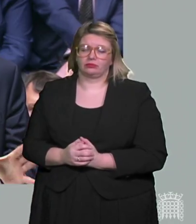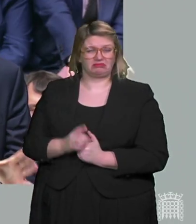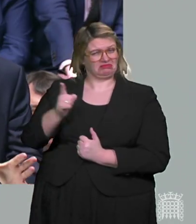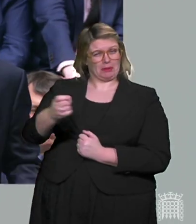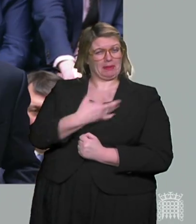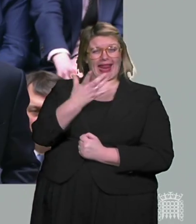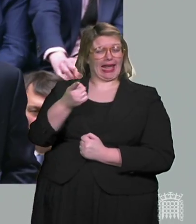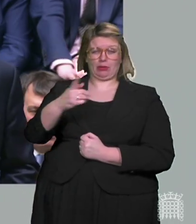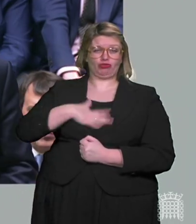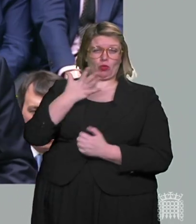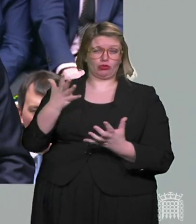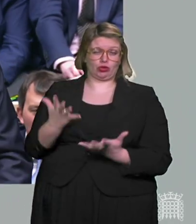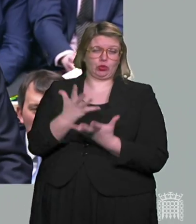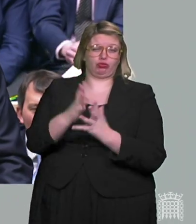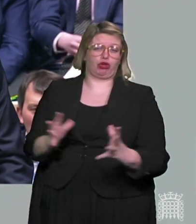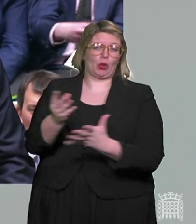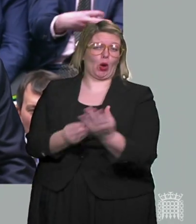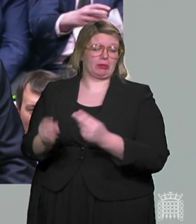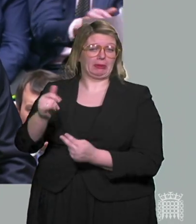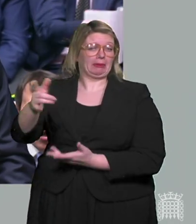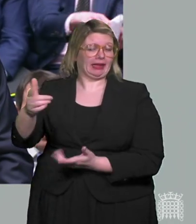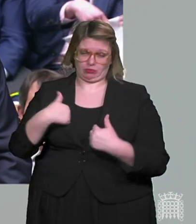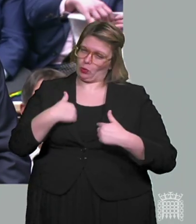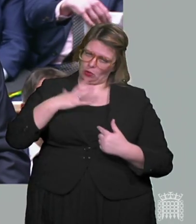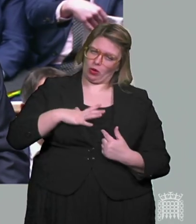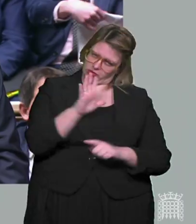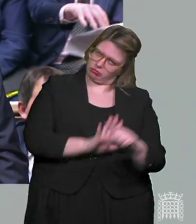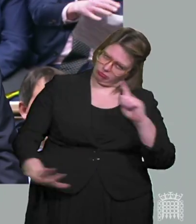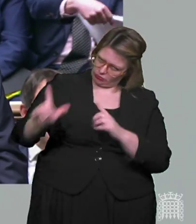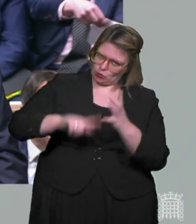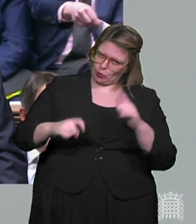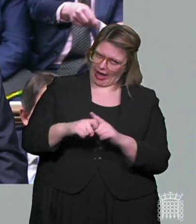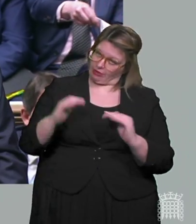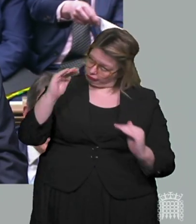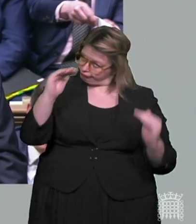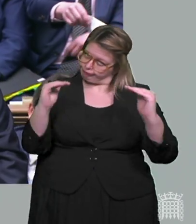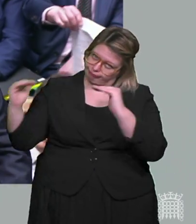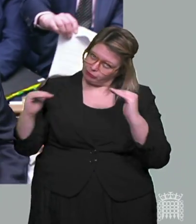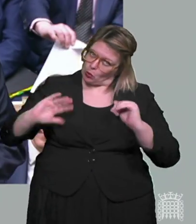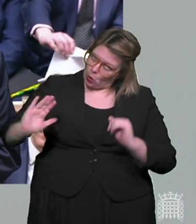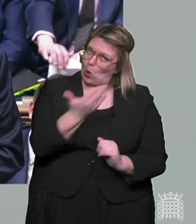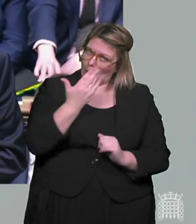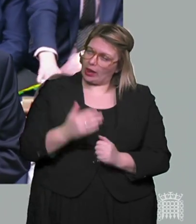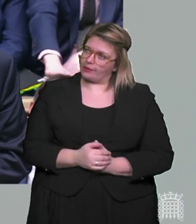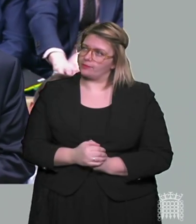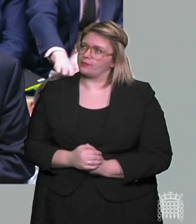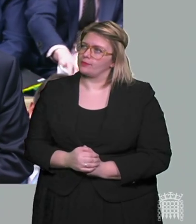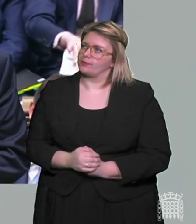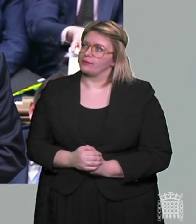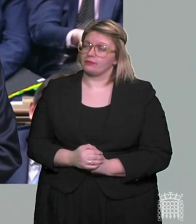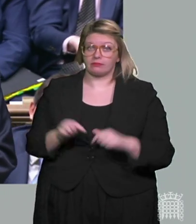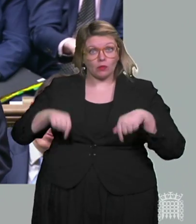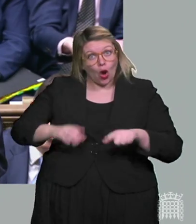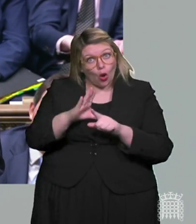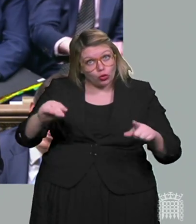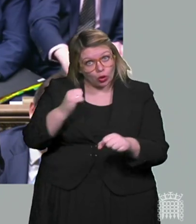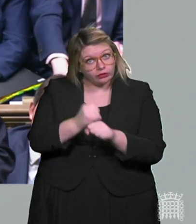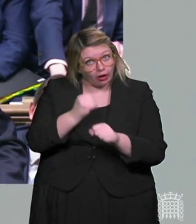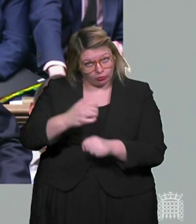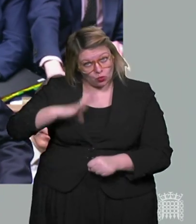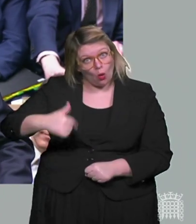I start with everywhere— Well, Opposition Members may not want to level up growth across the United Kingdom, but we do.